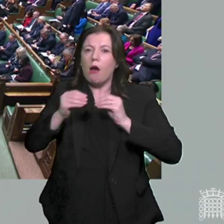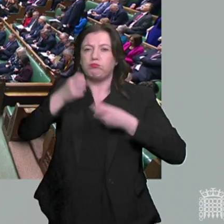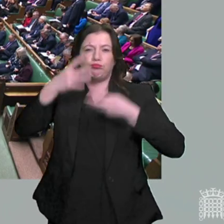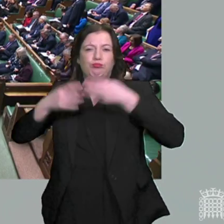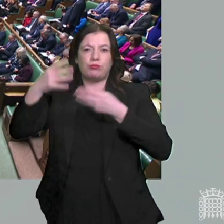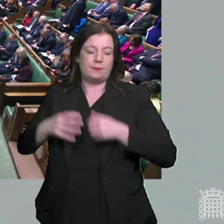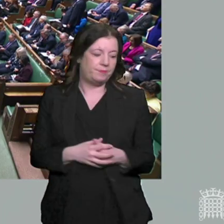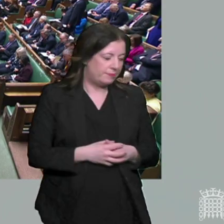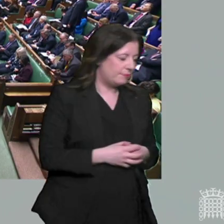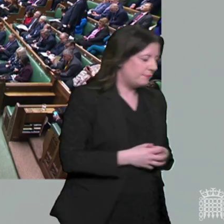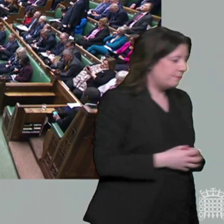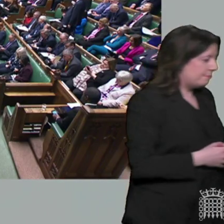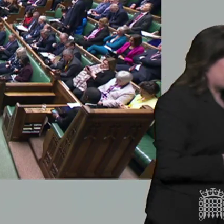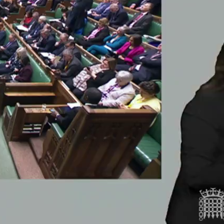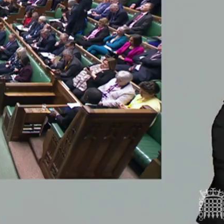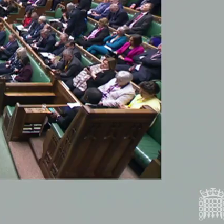Weston Park Cancer Centre is one of only four